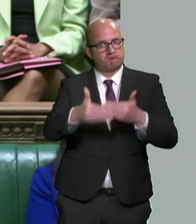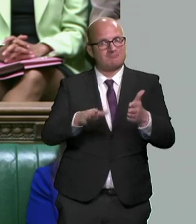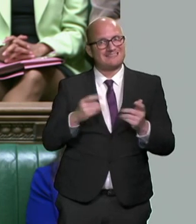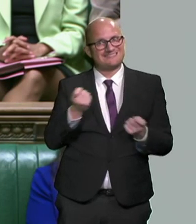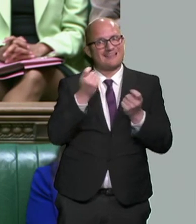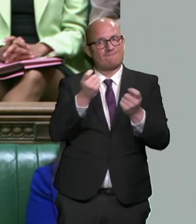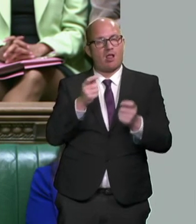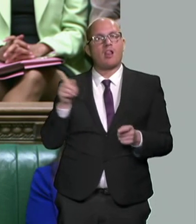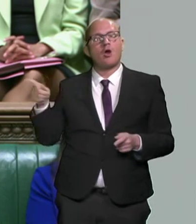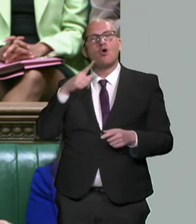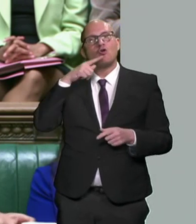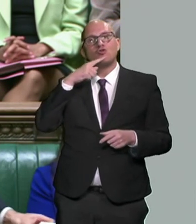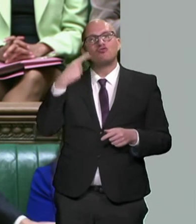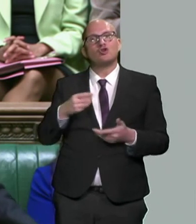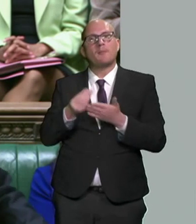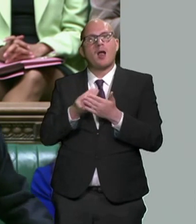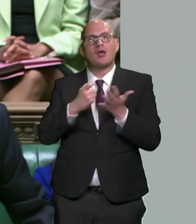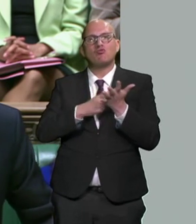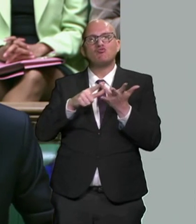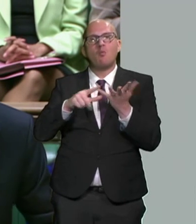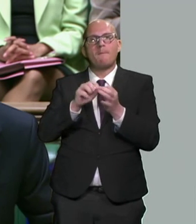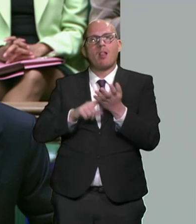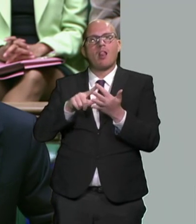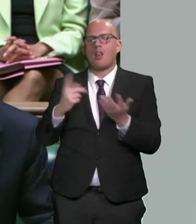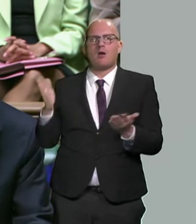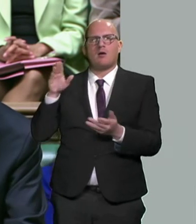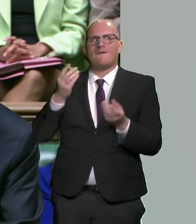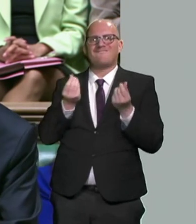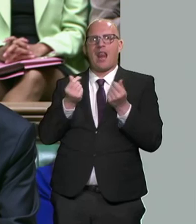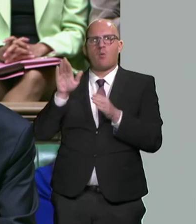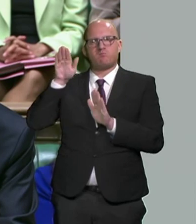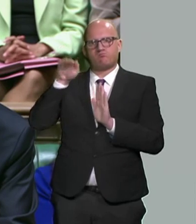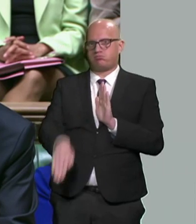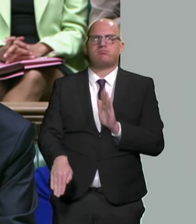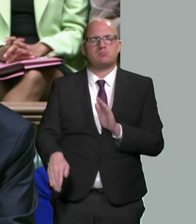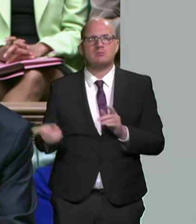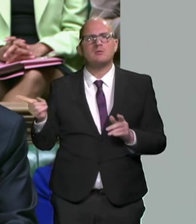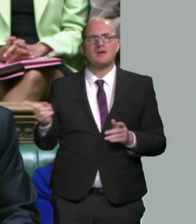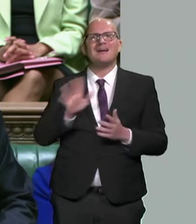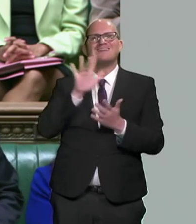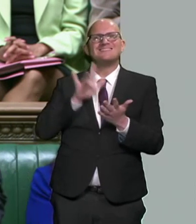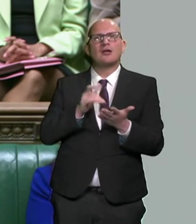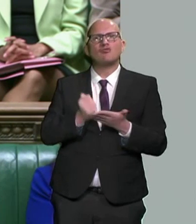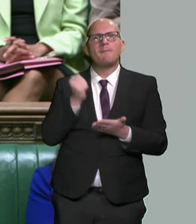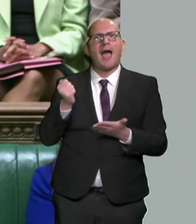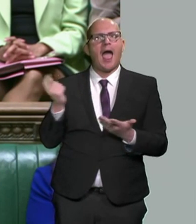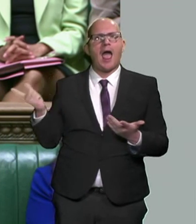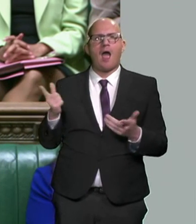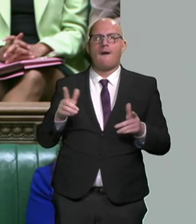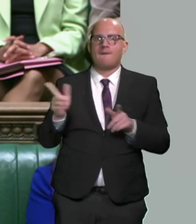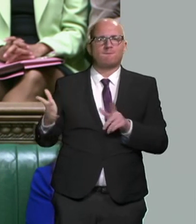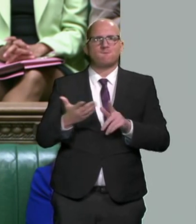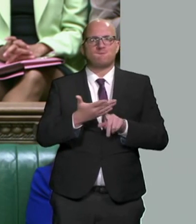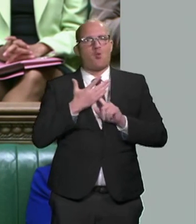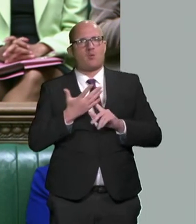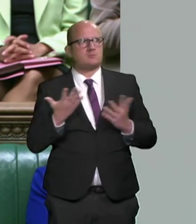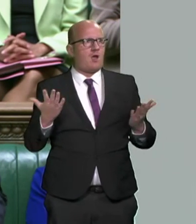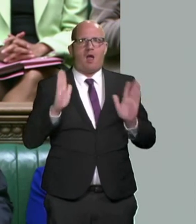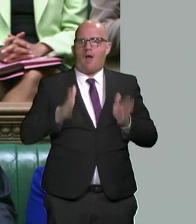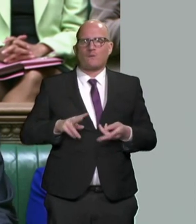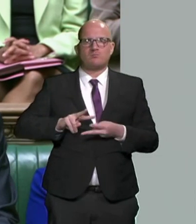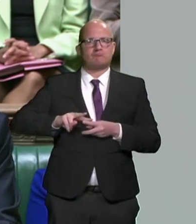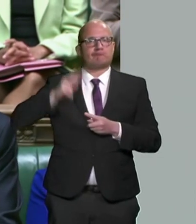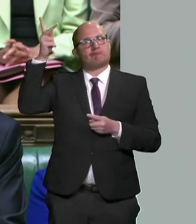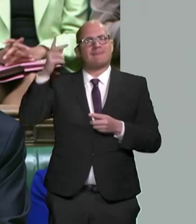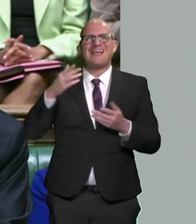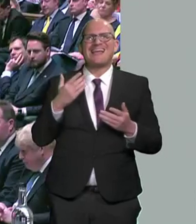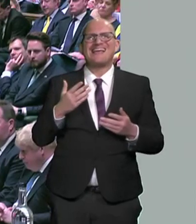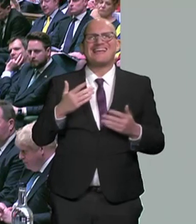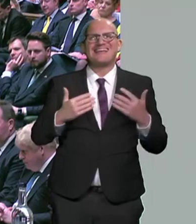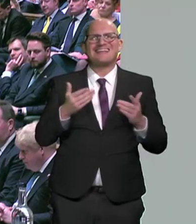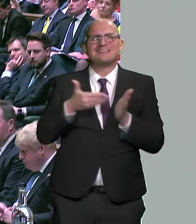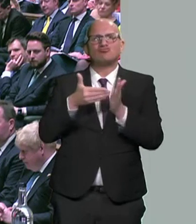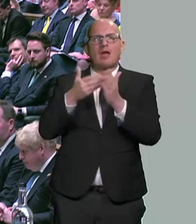The Moscow stock exchange has been largely suspended for a month, and the Central Bank of Russia has been forced to more than double interest rates to 20%.